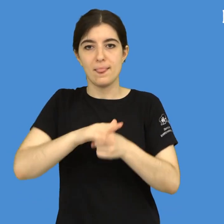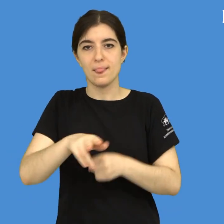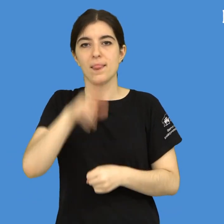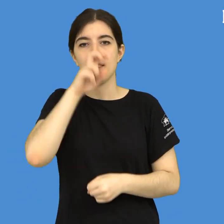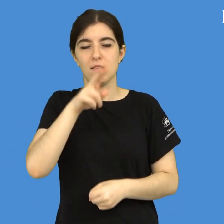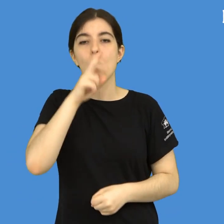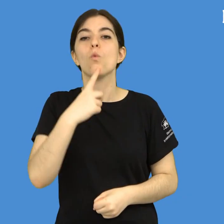respirar